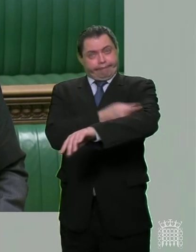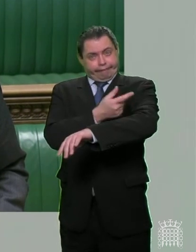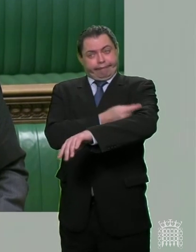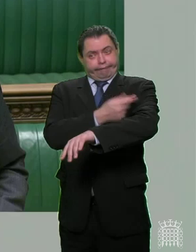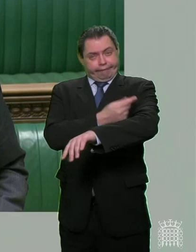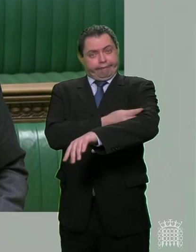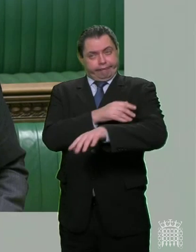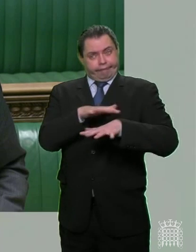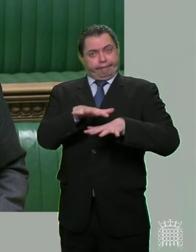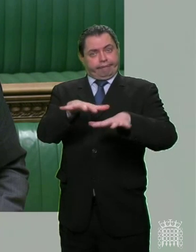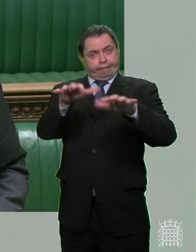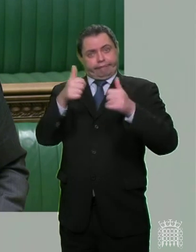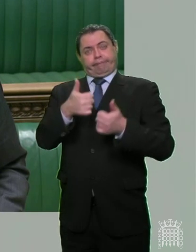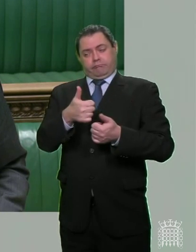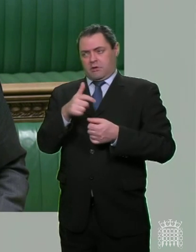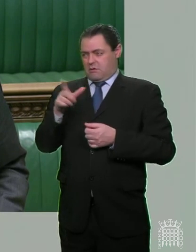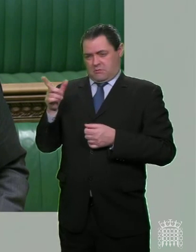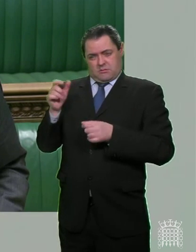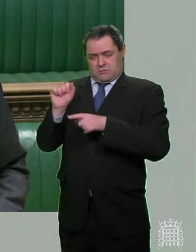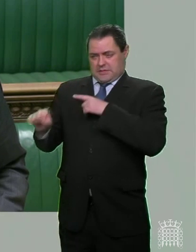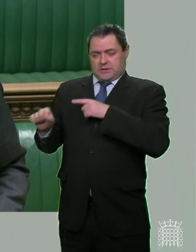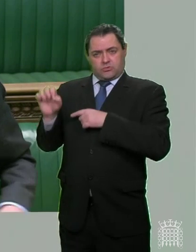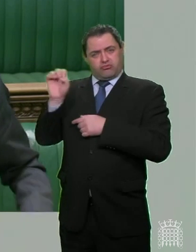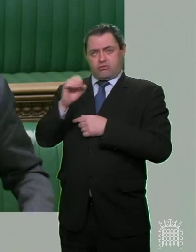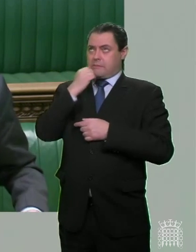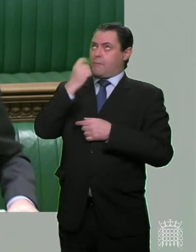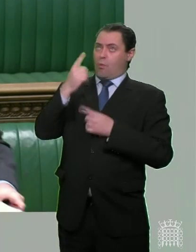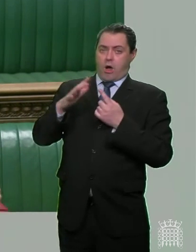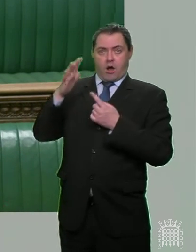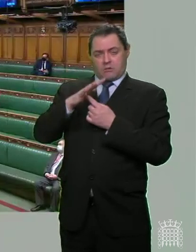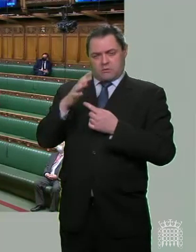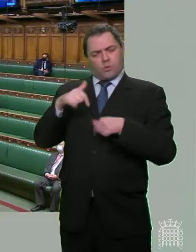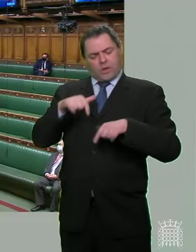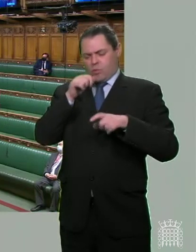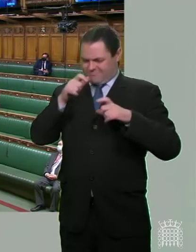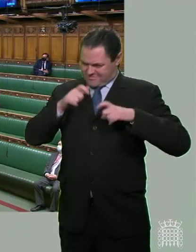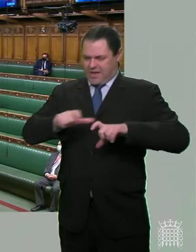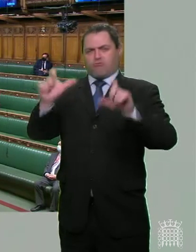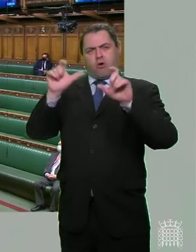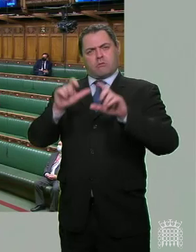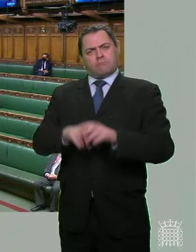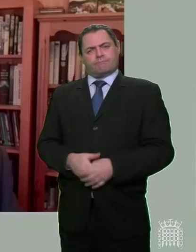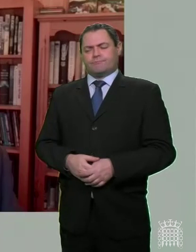That is something that the Government must do, can do, are doing and will do.